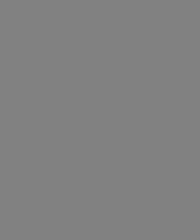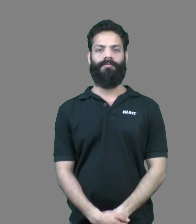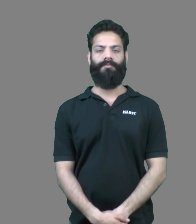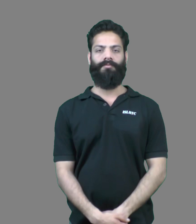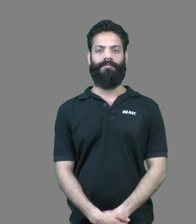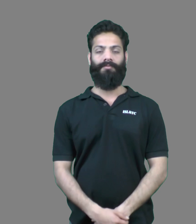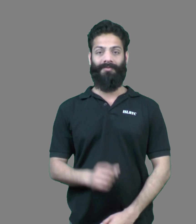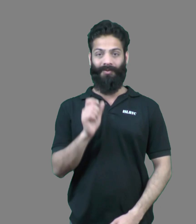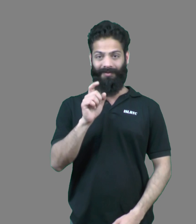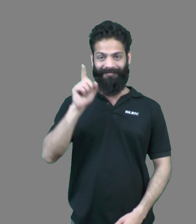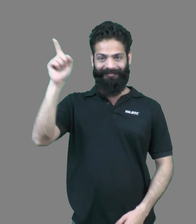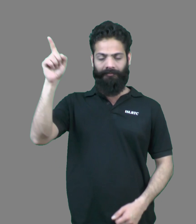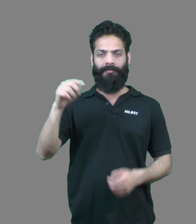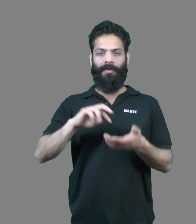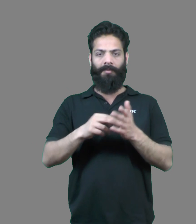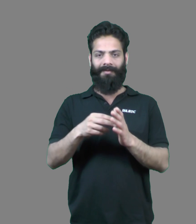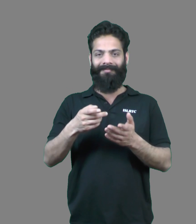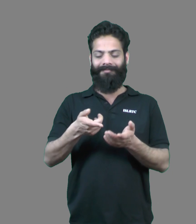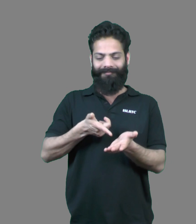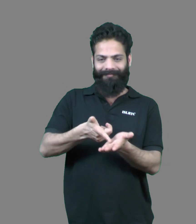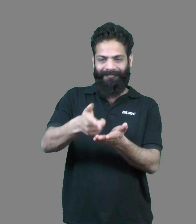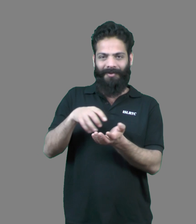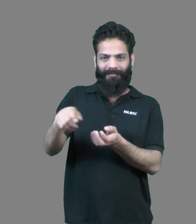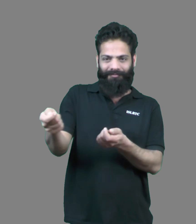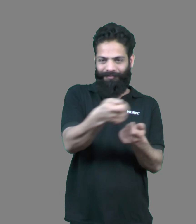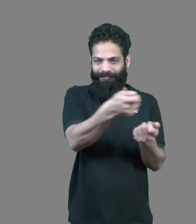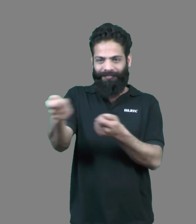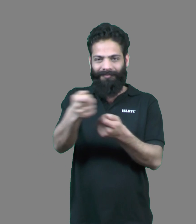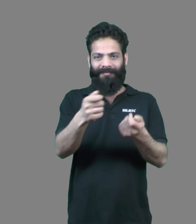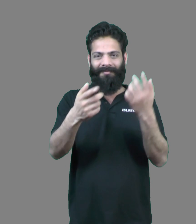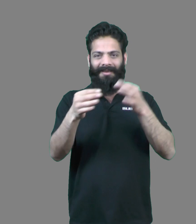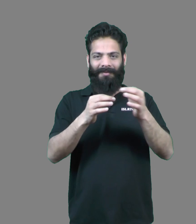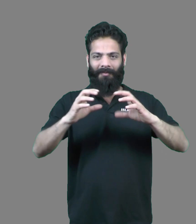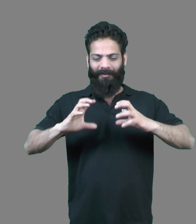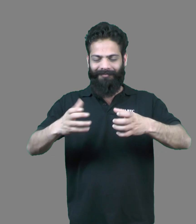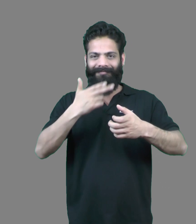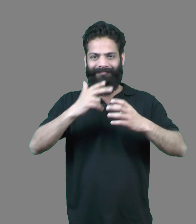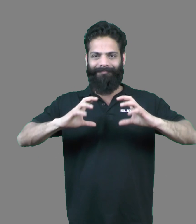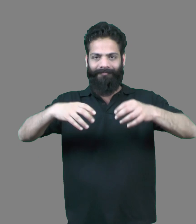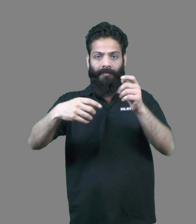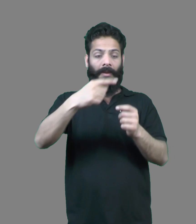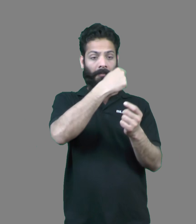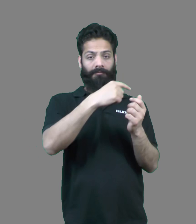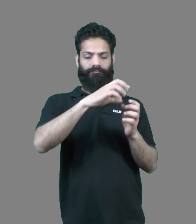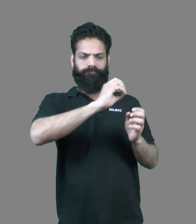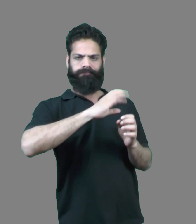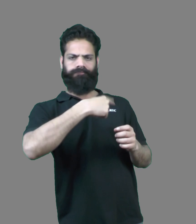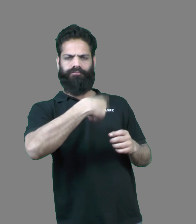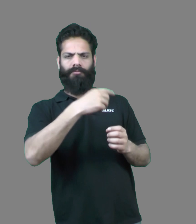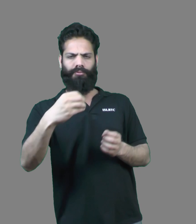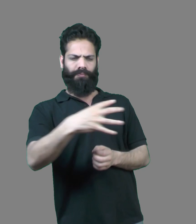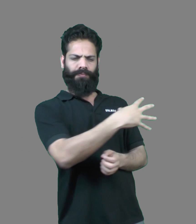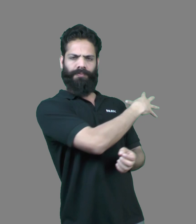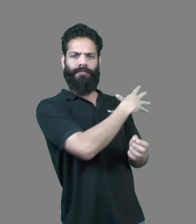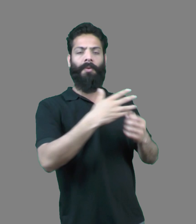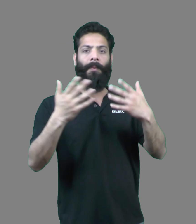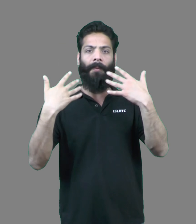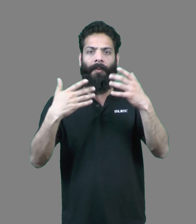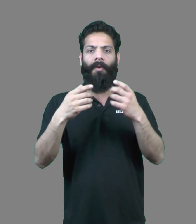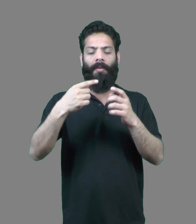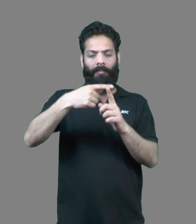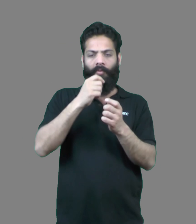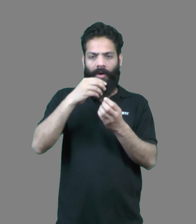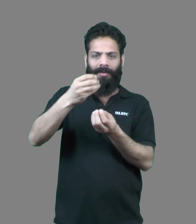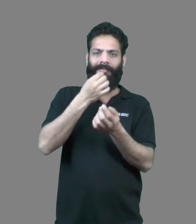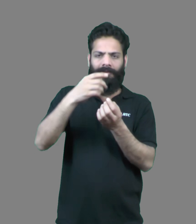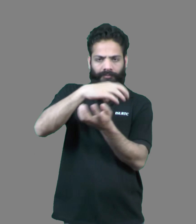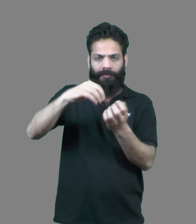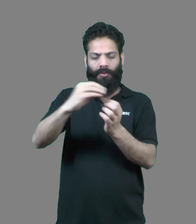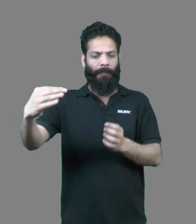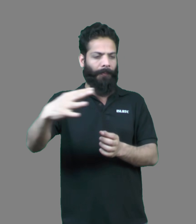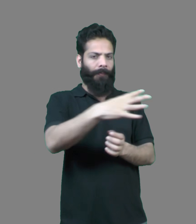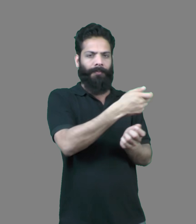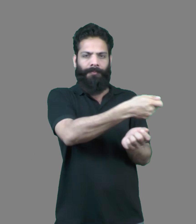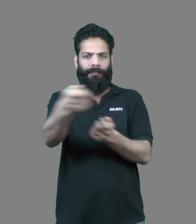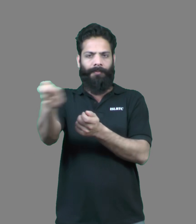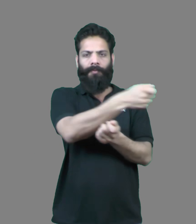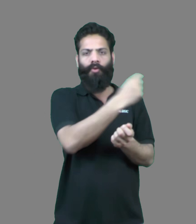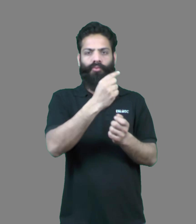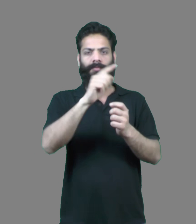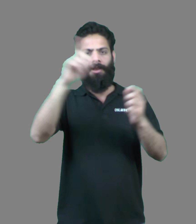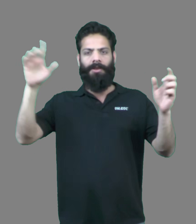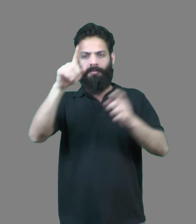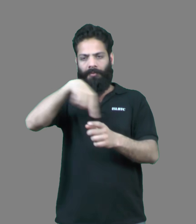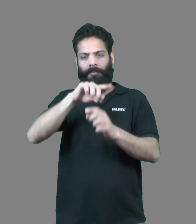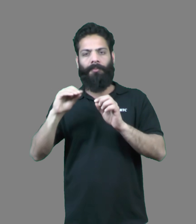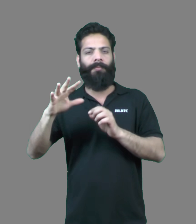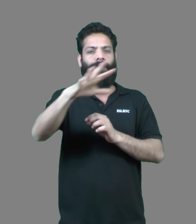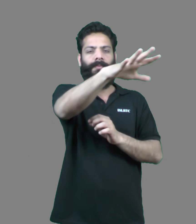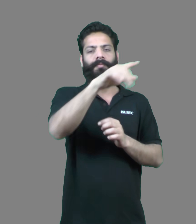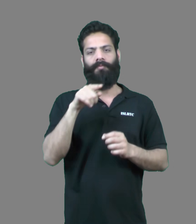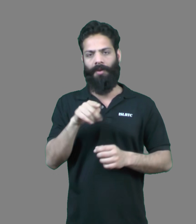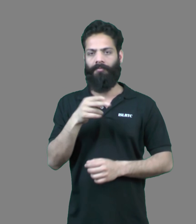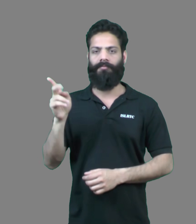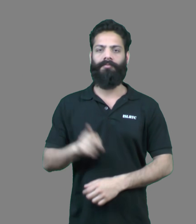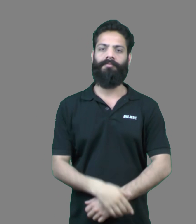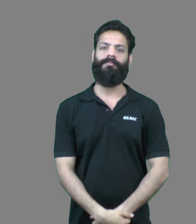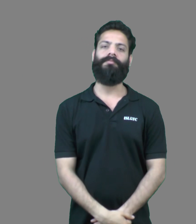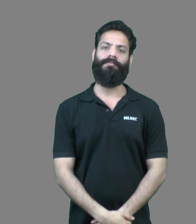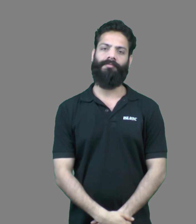Blower Sprayer